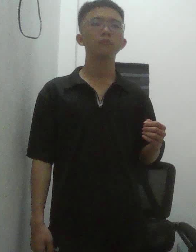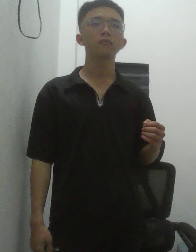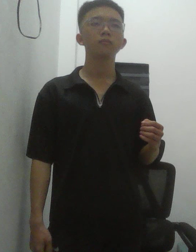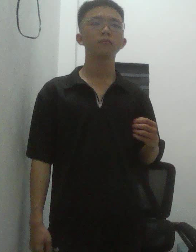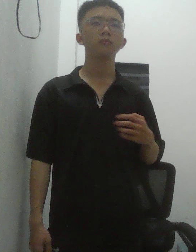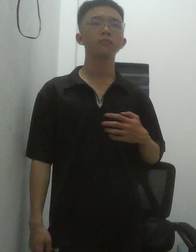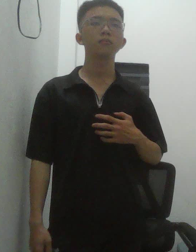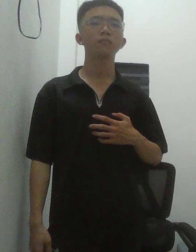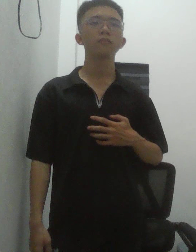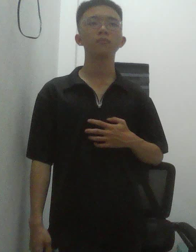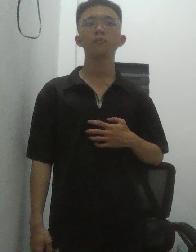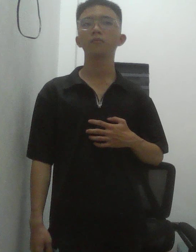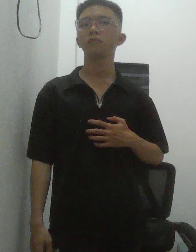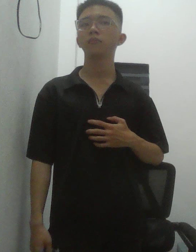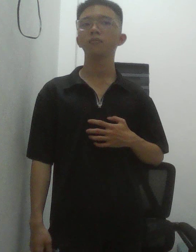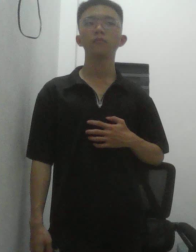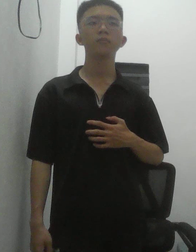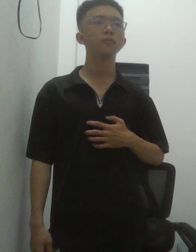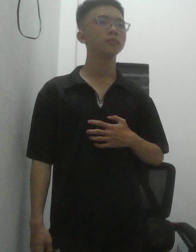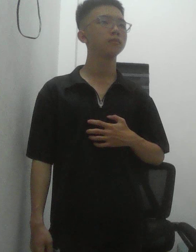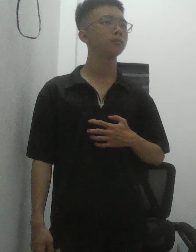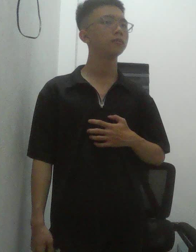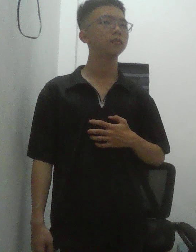khong thich